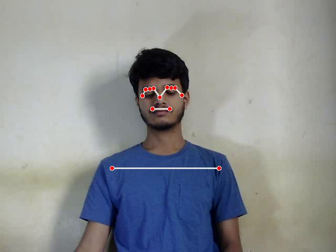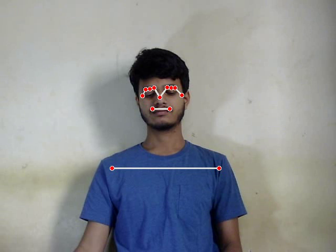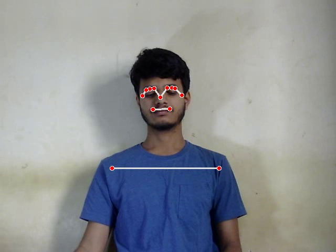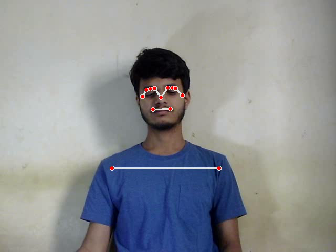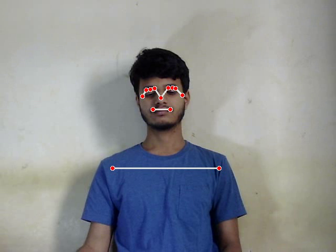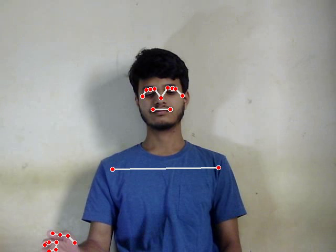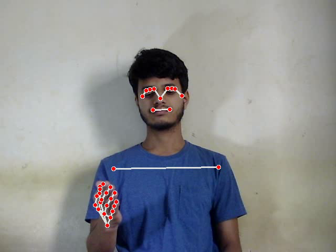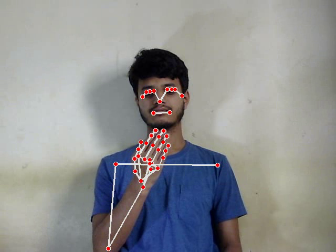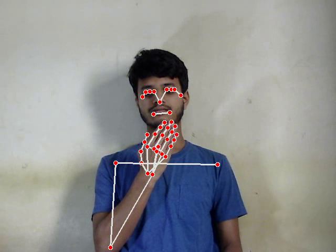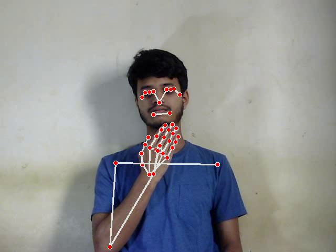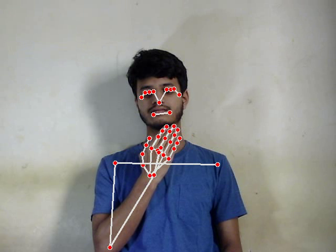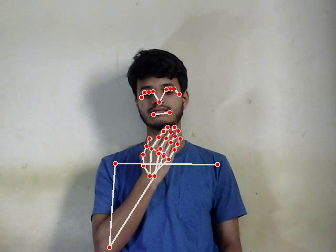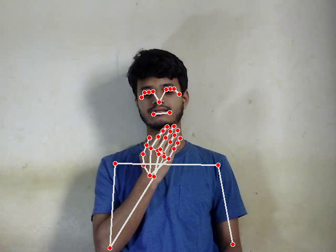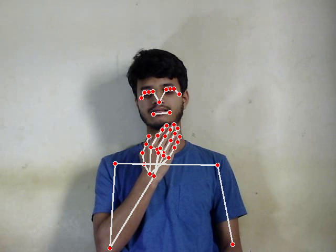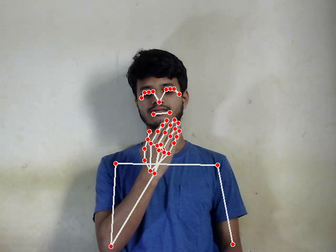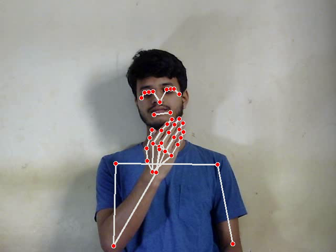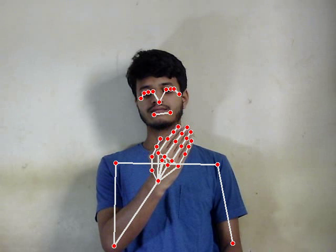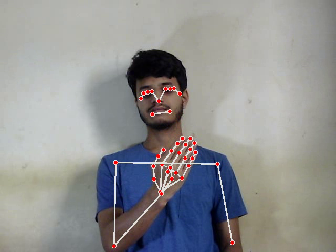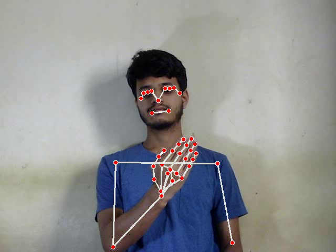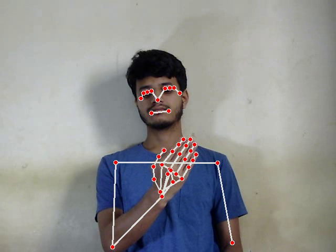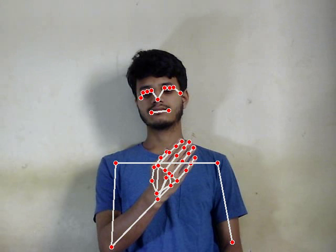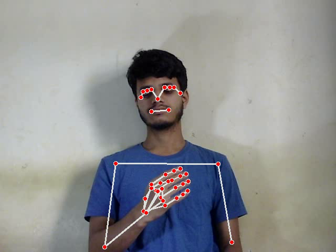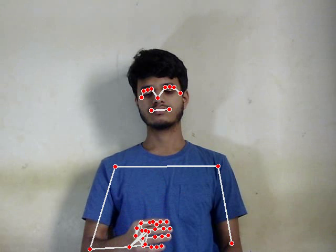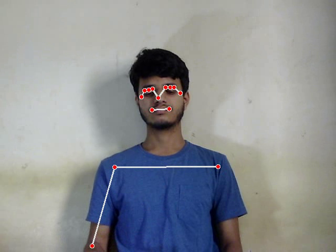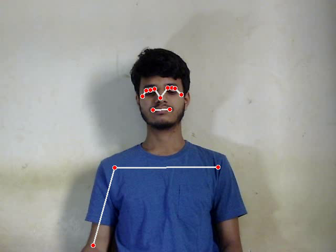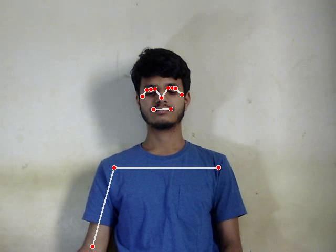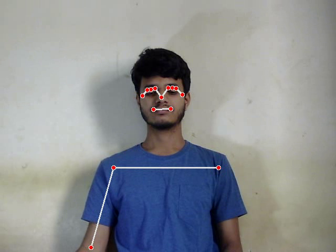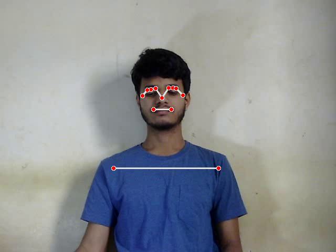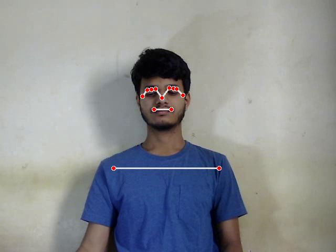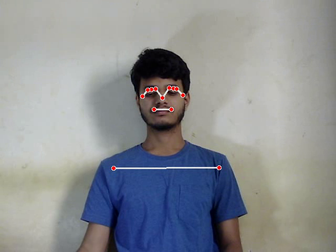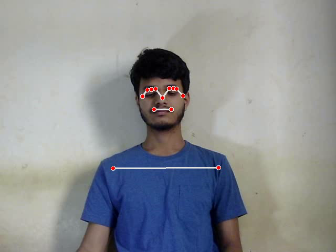thank you